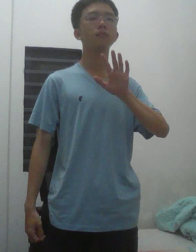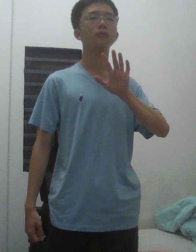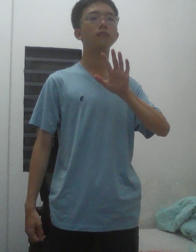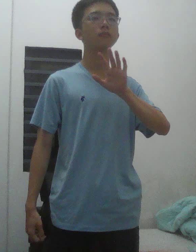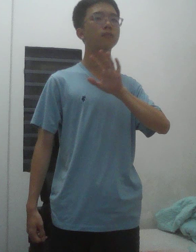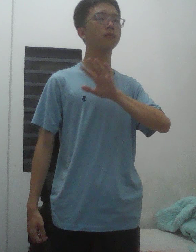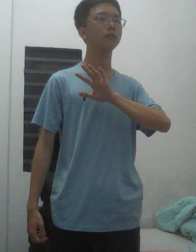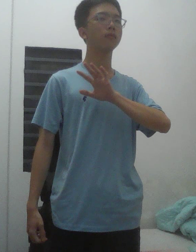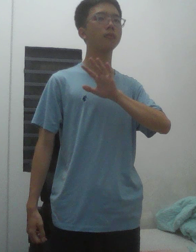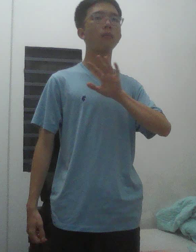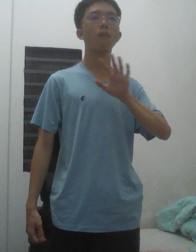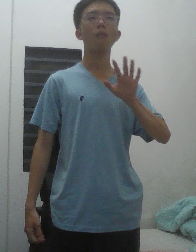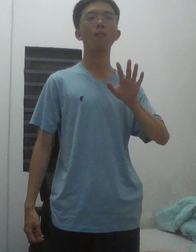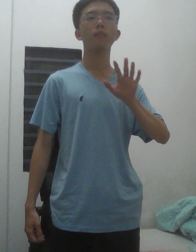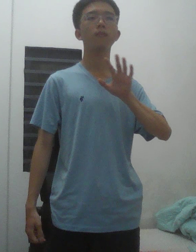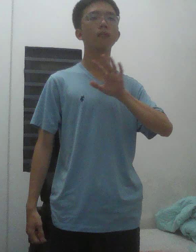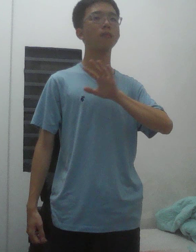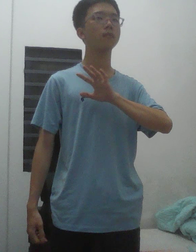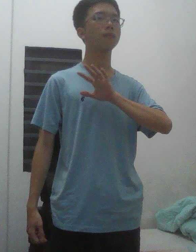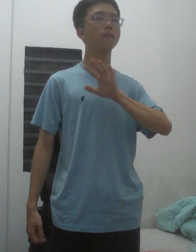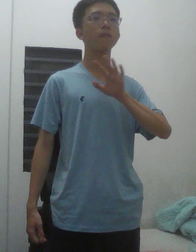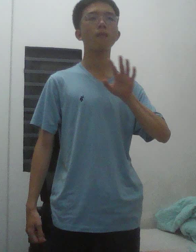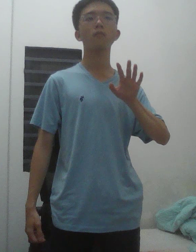khong dong y